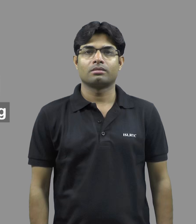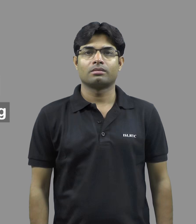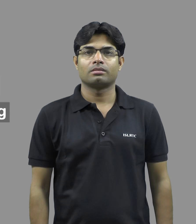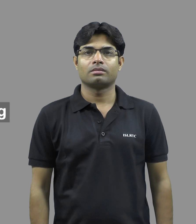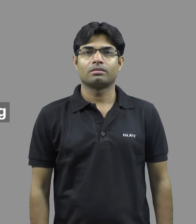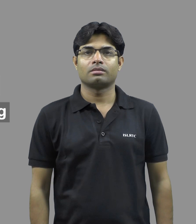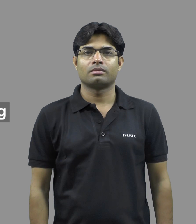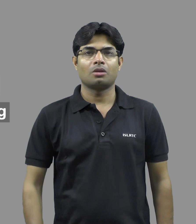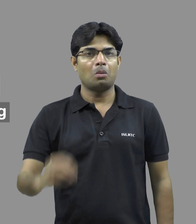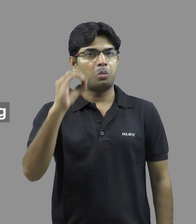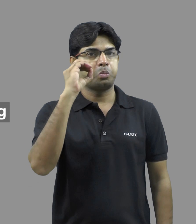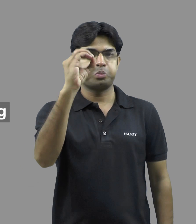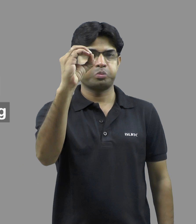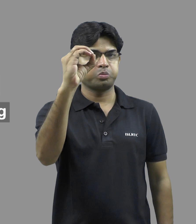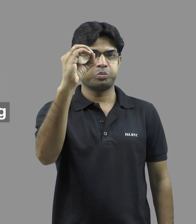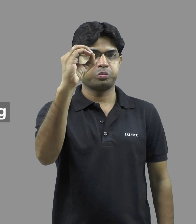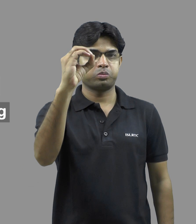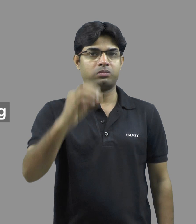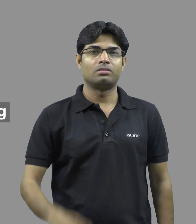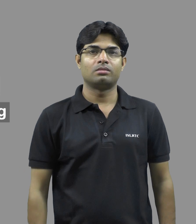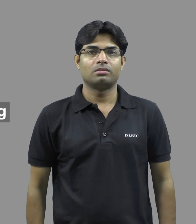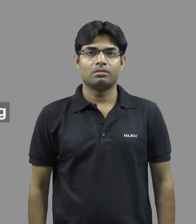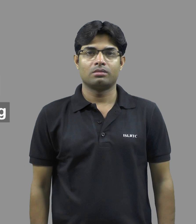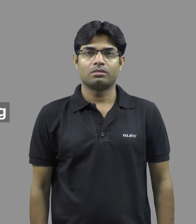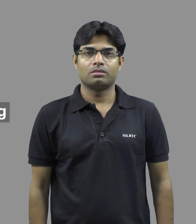None Nothing